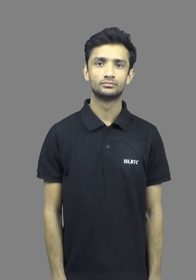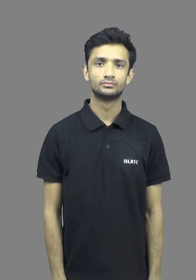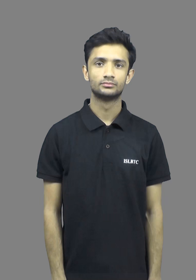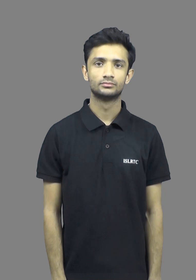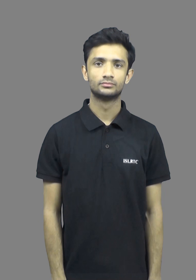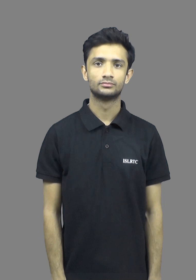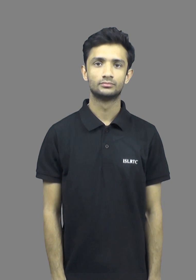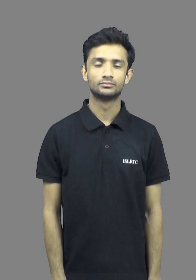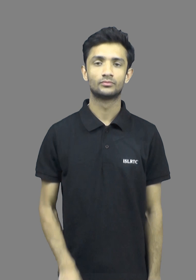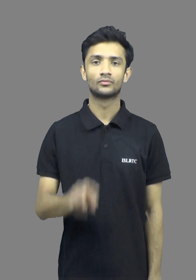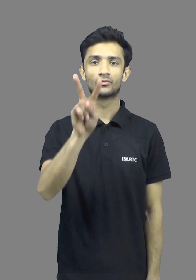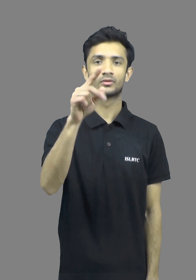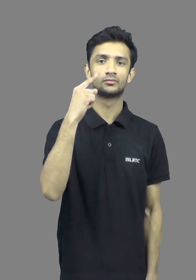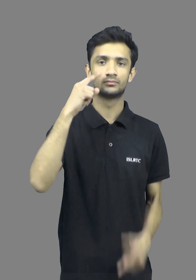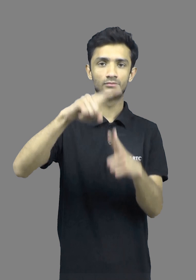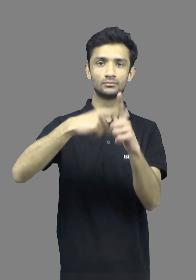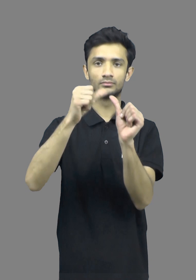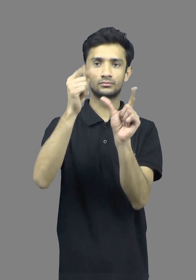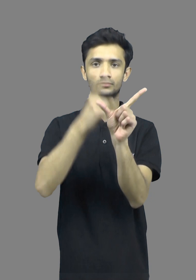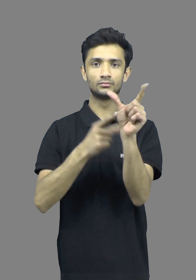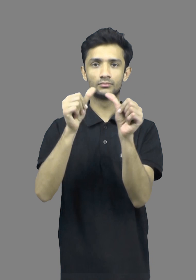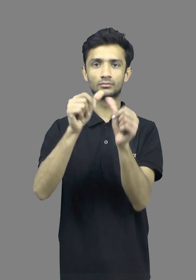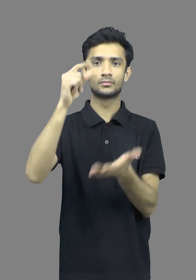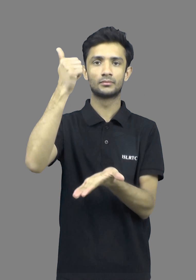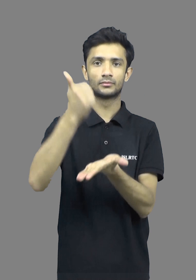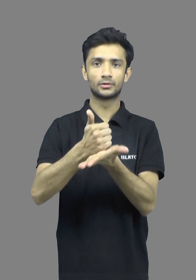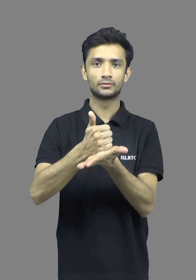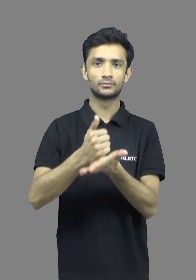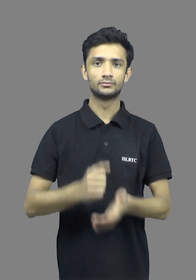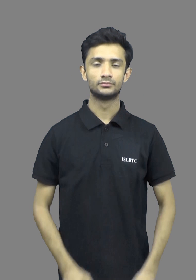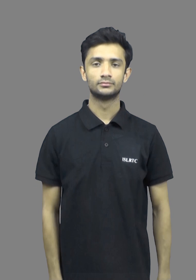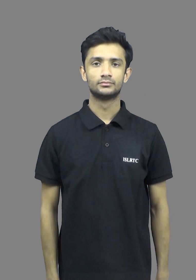Vijaya Bank